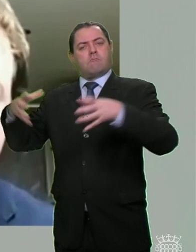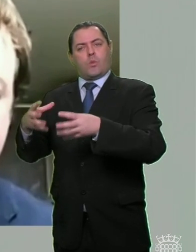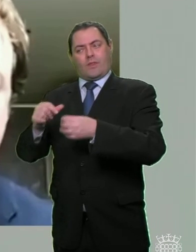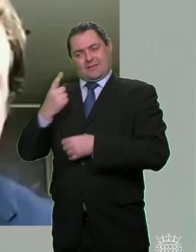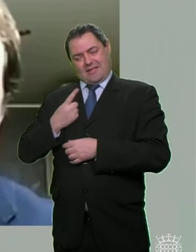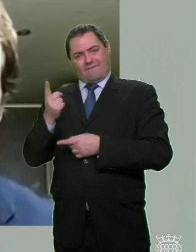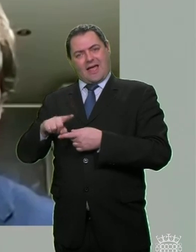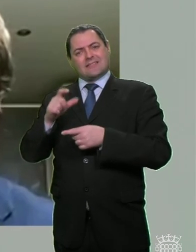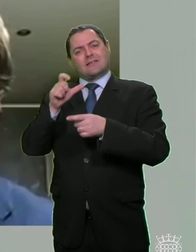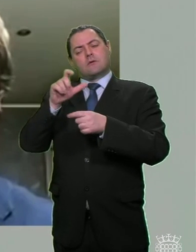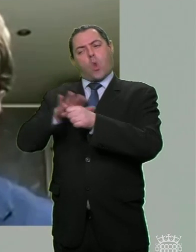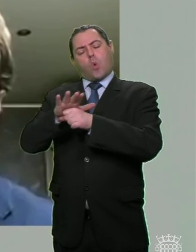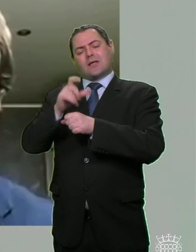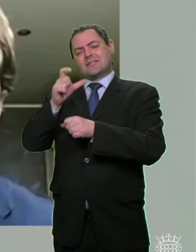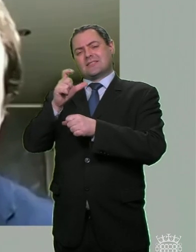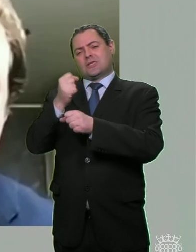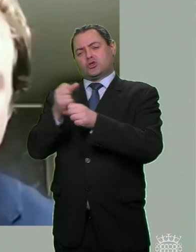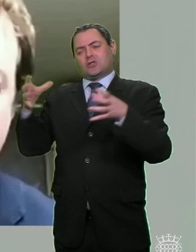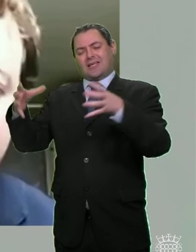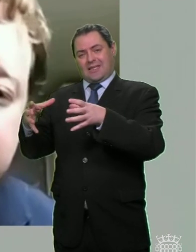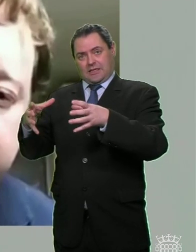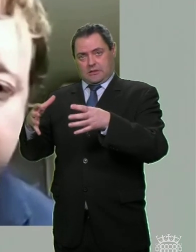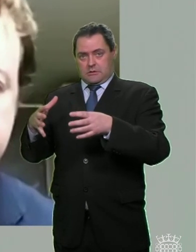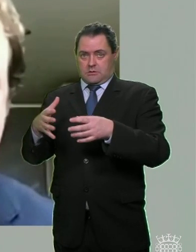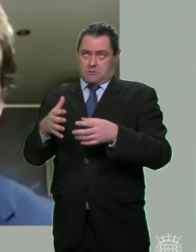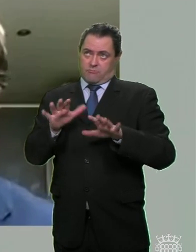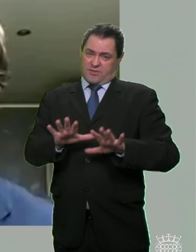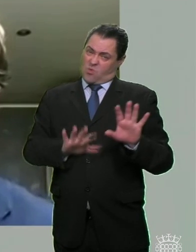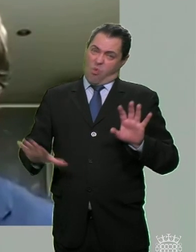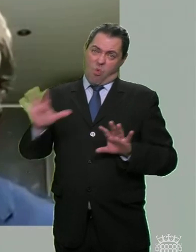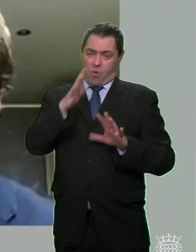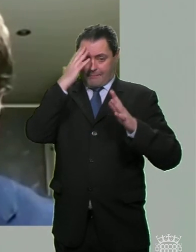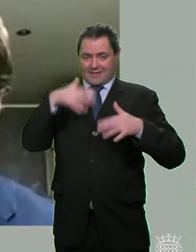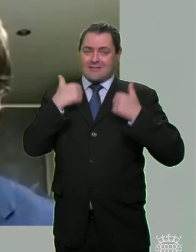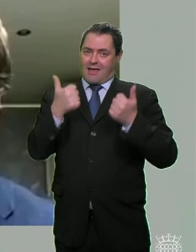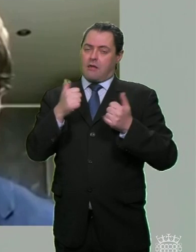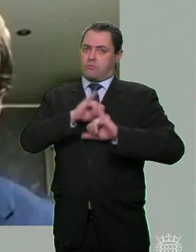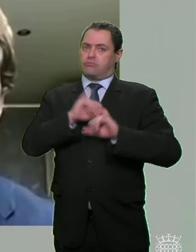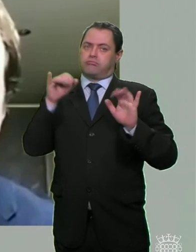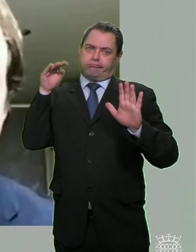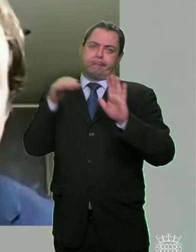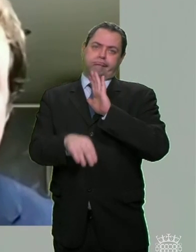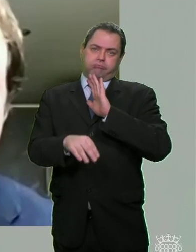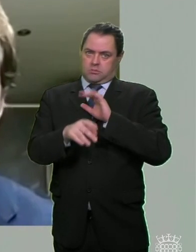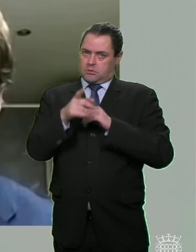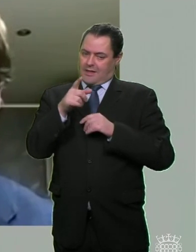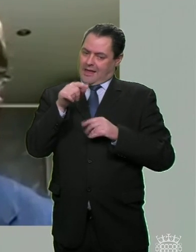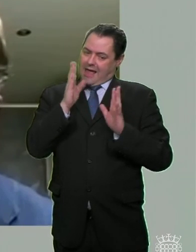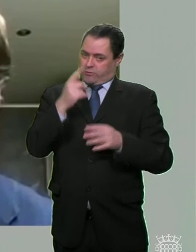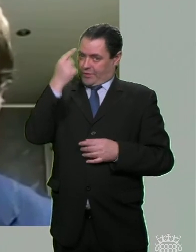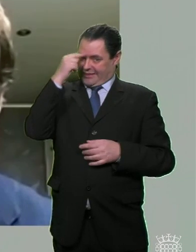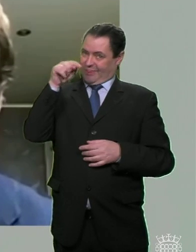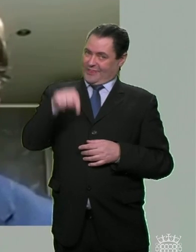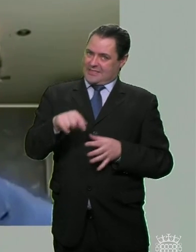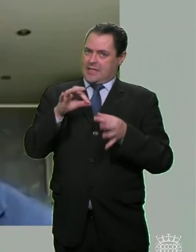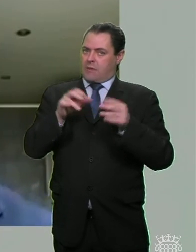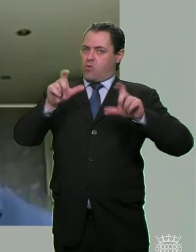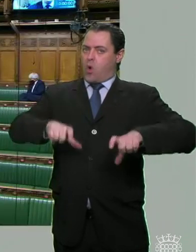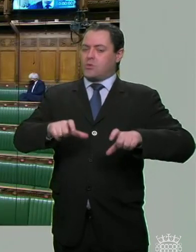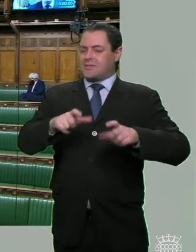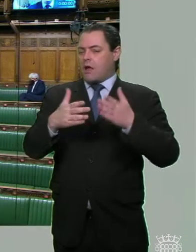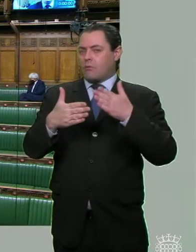Does the Prime Minister agree that the country’s mental health is suffering and should be a factor in deciding when to end specific restrictions?